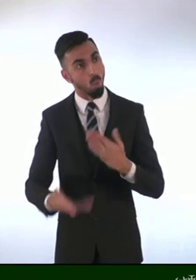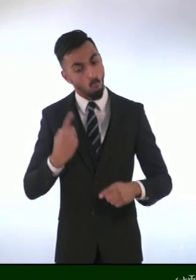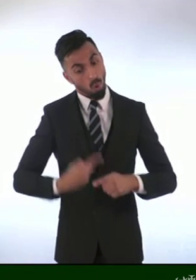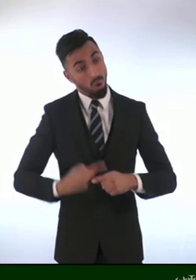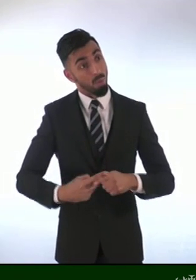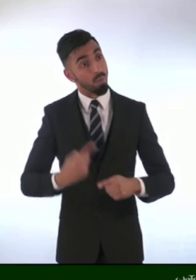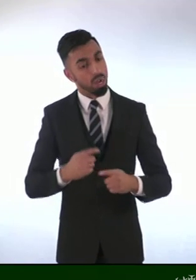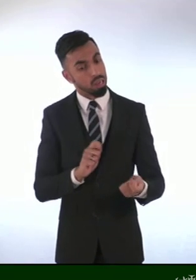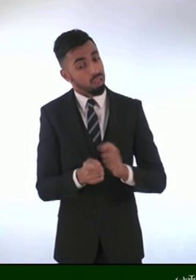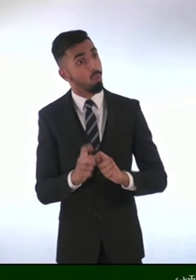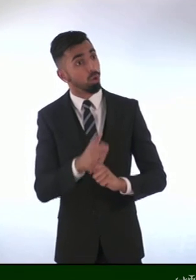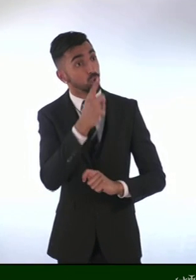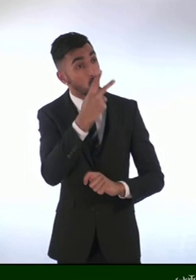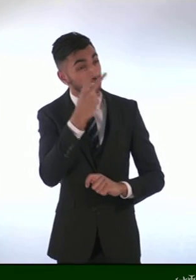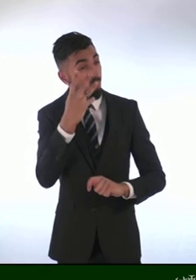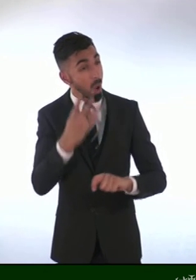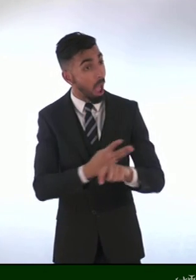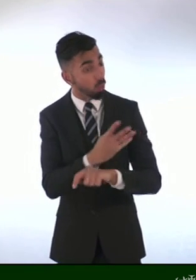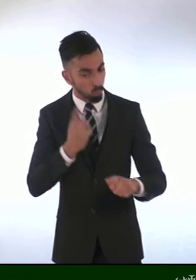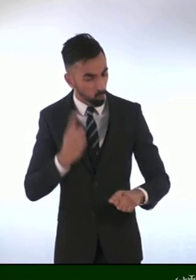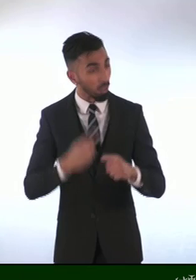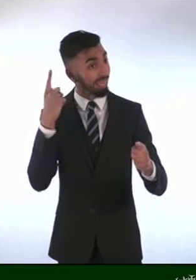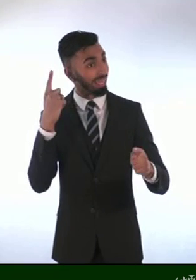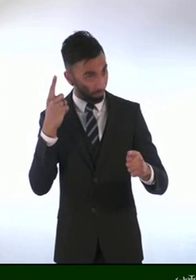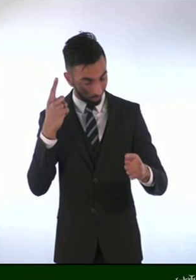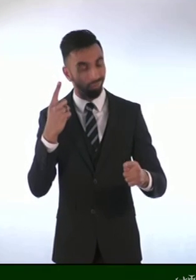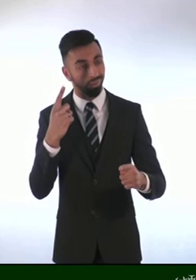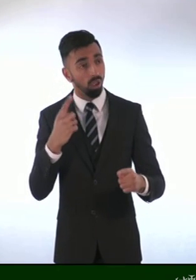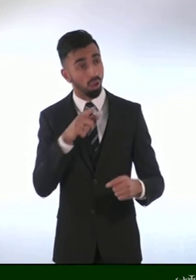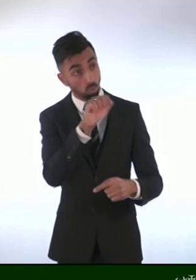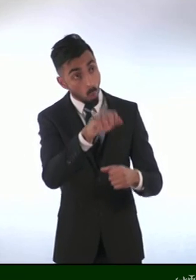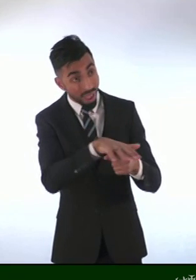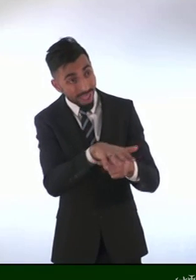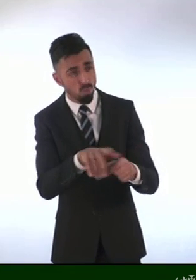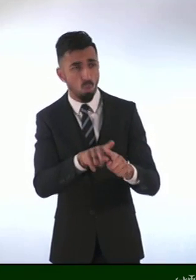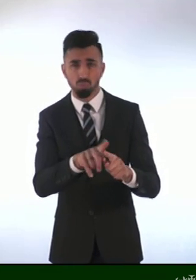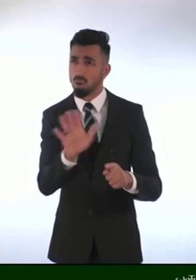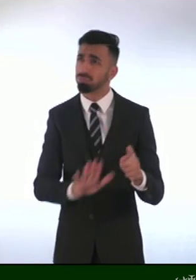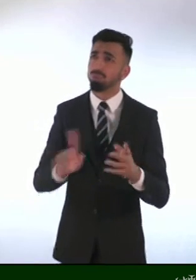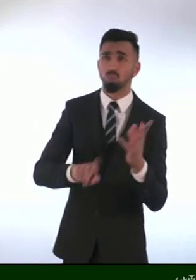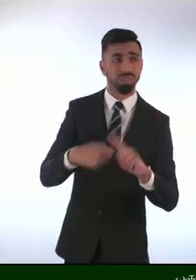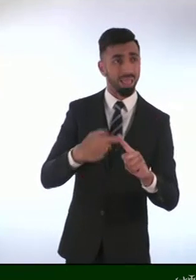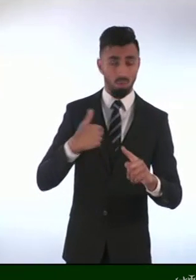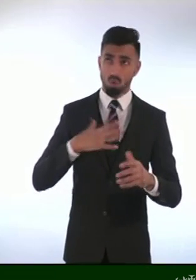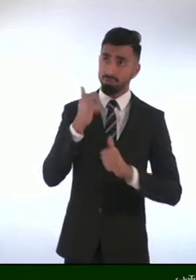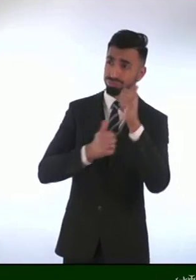I want to thank and congratulate all the boroughs throughout this country for the way they are harnessing those volunteers.